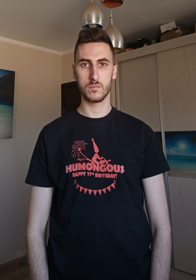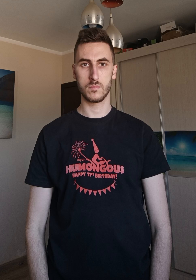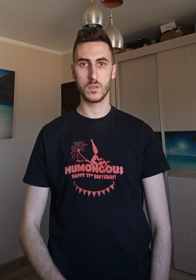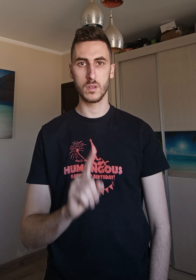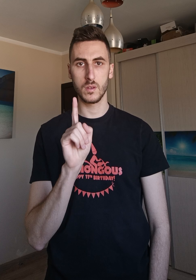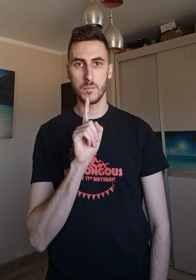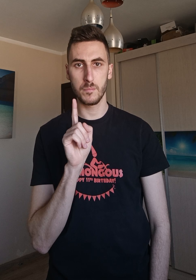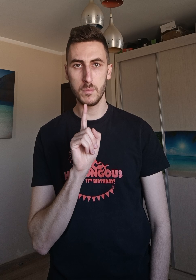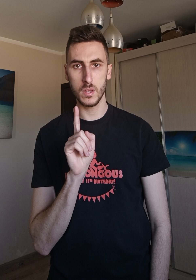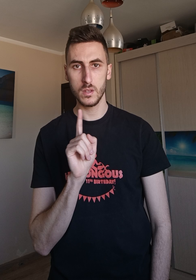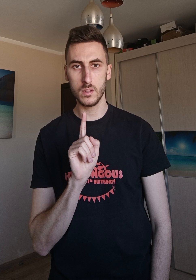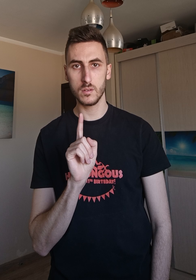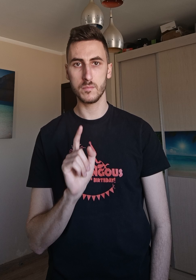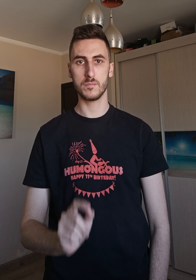מי